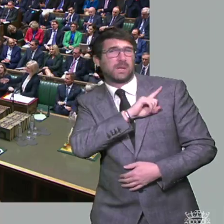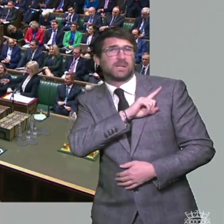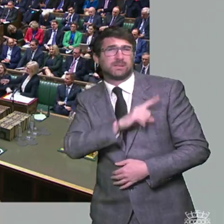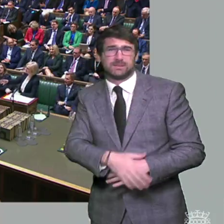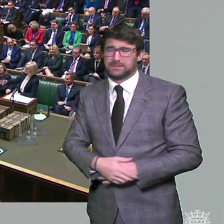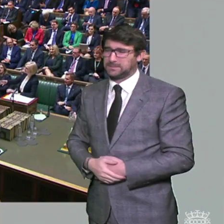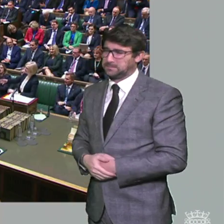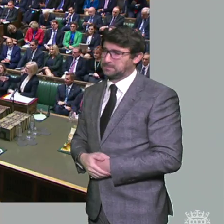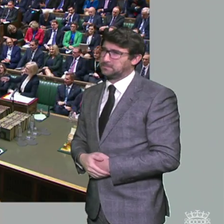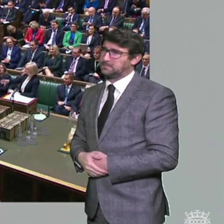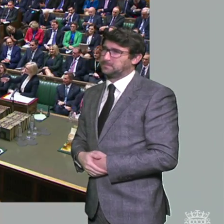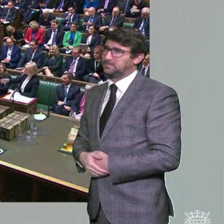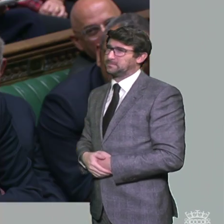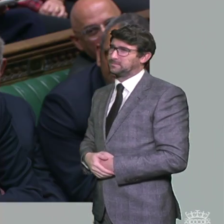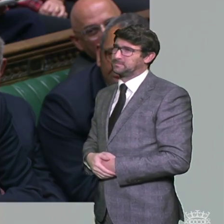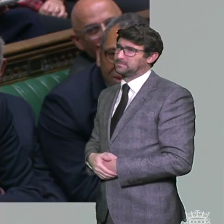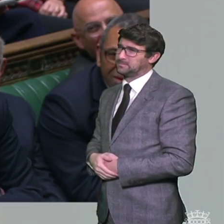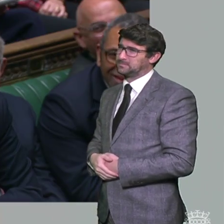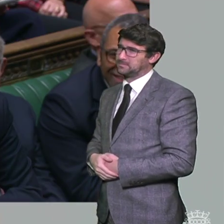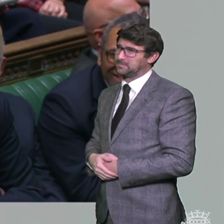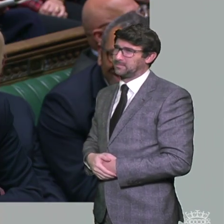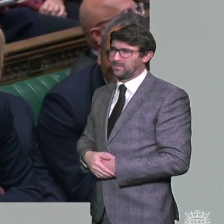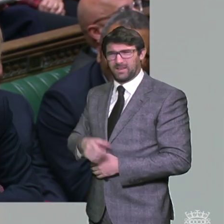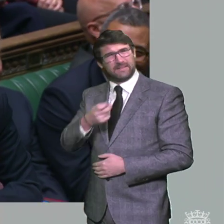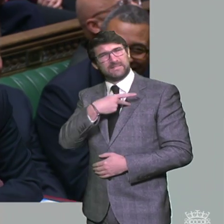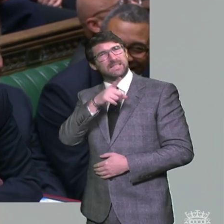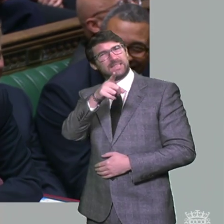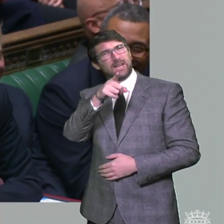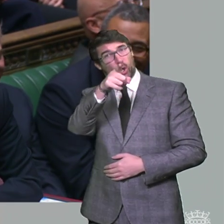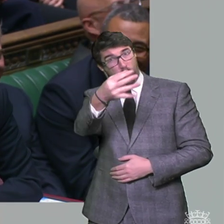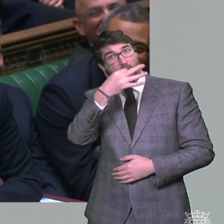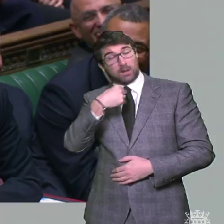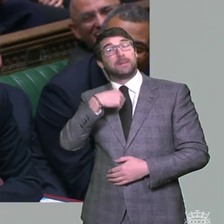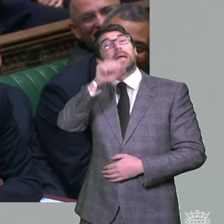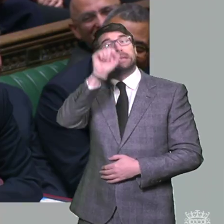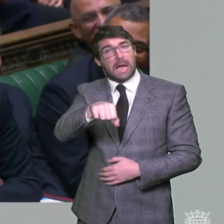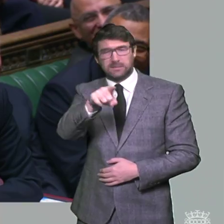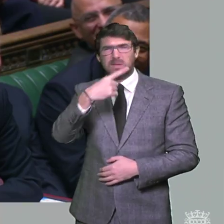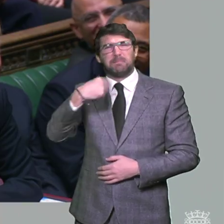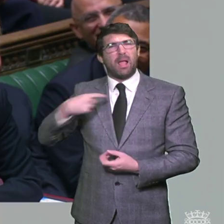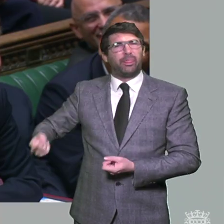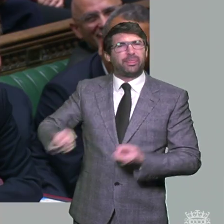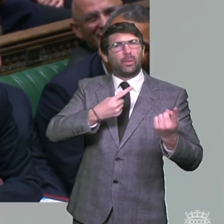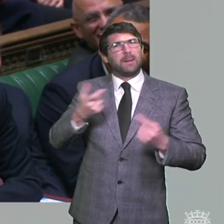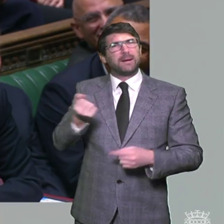I do not think the right honourable Gentleman can take yes for an answer.